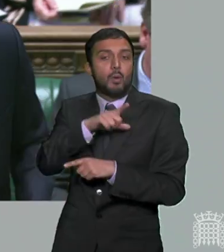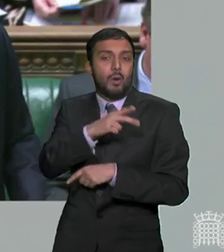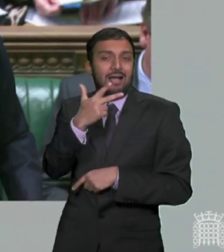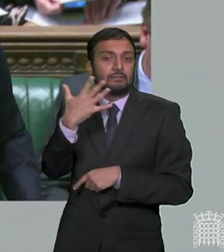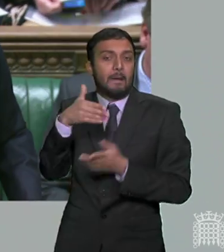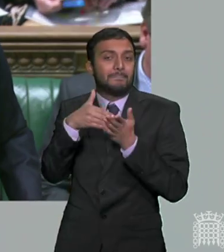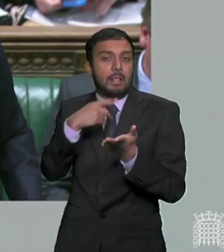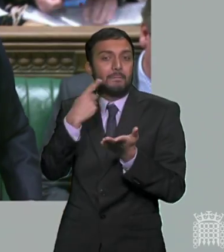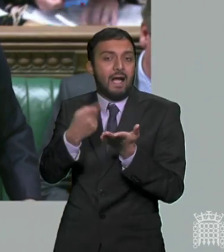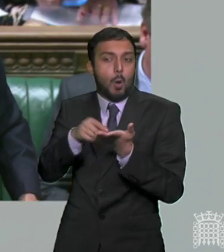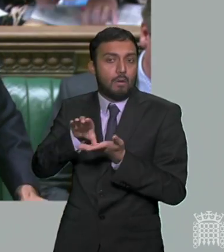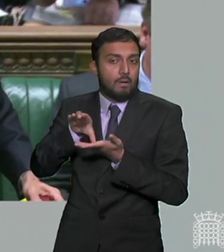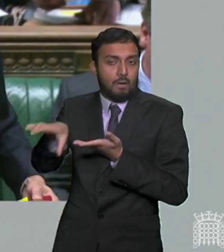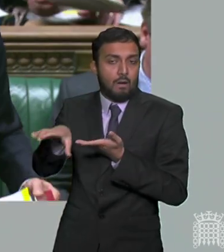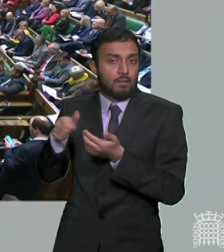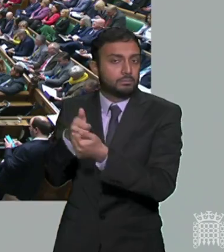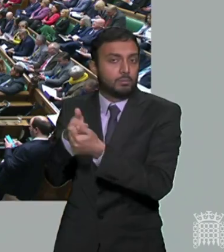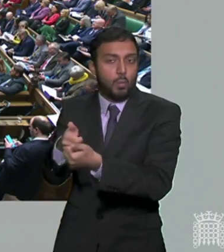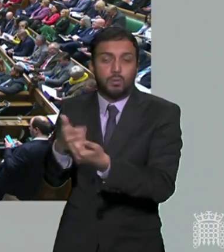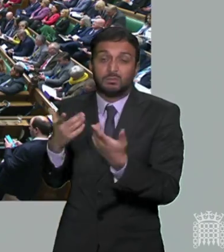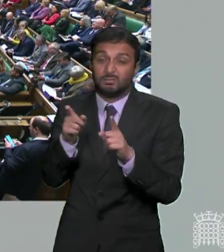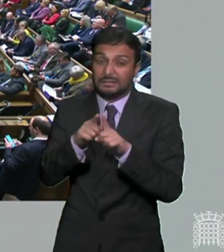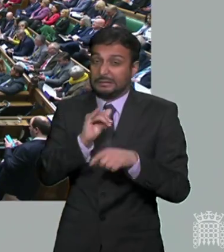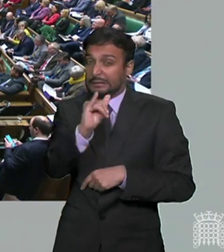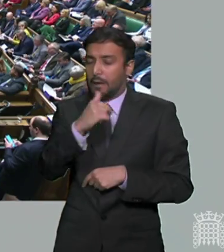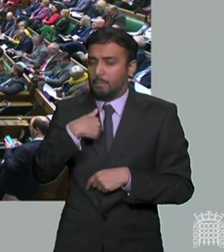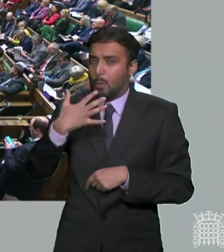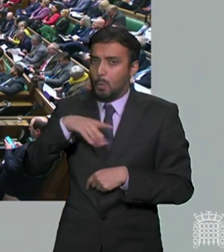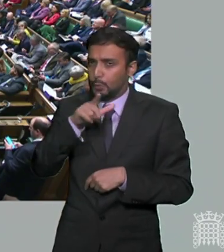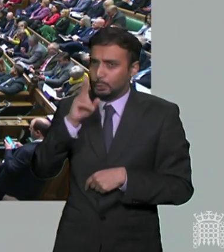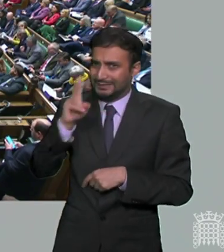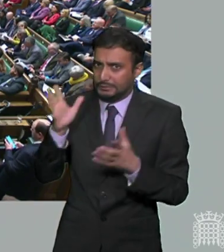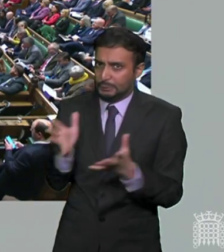Like him, I am keen to see progress as soon as possible.